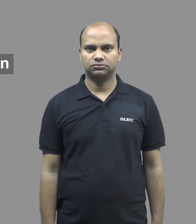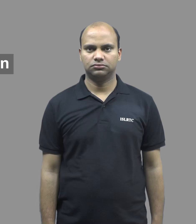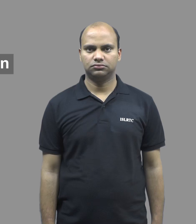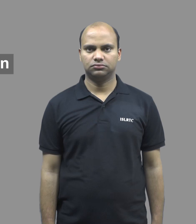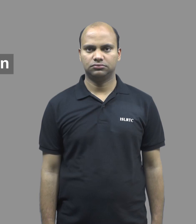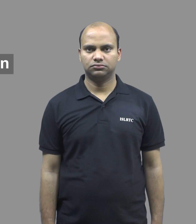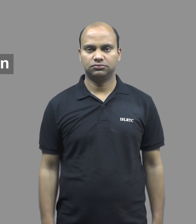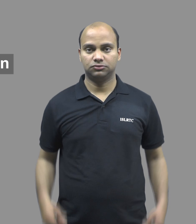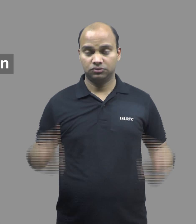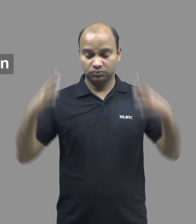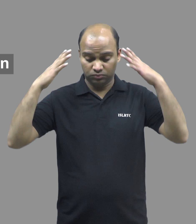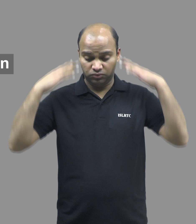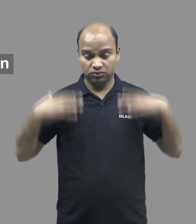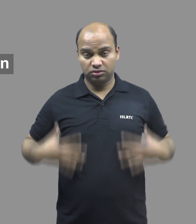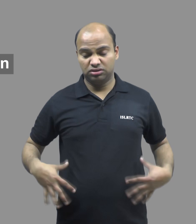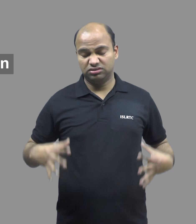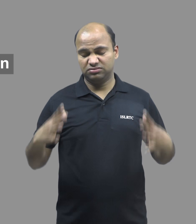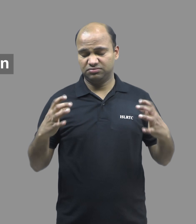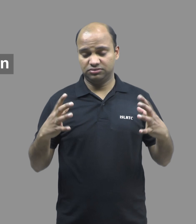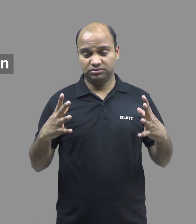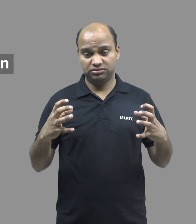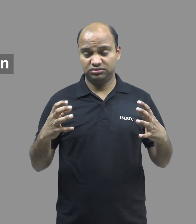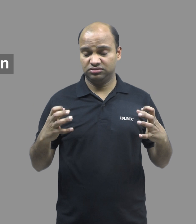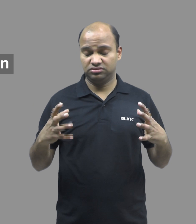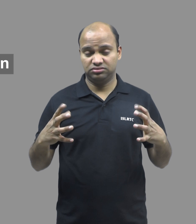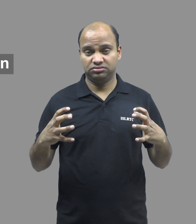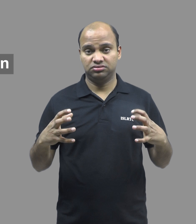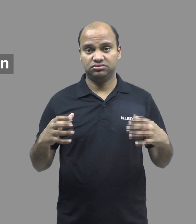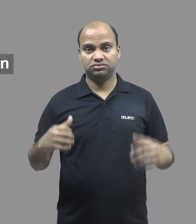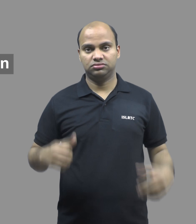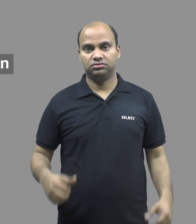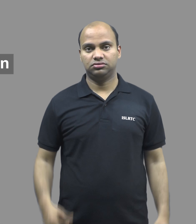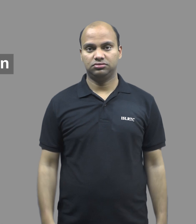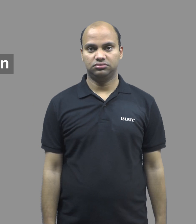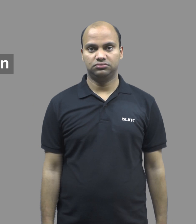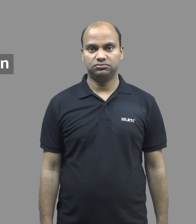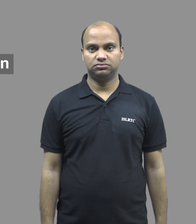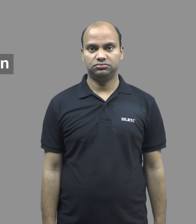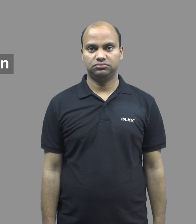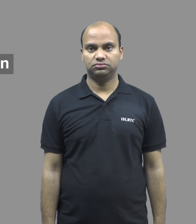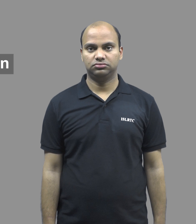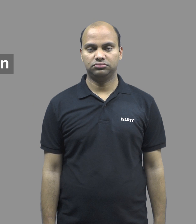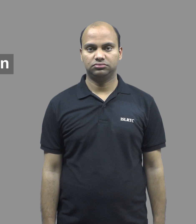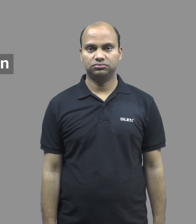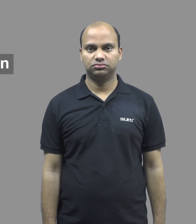Body pain